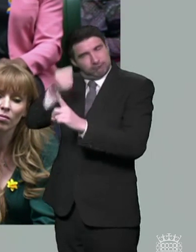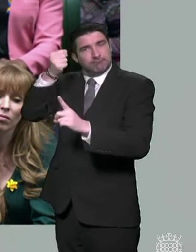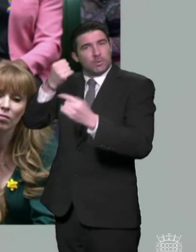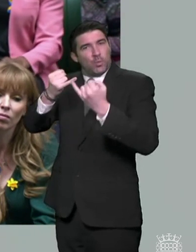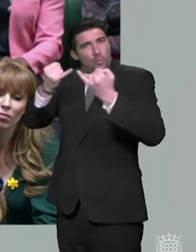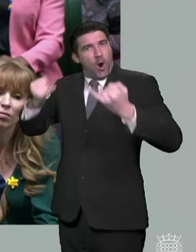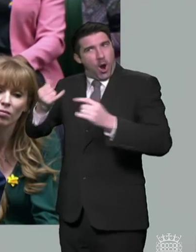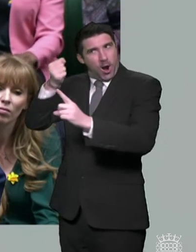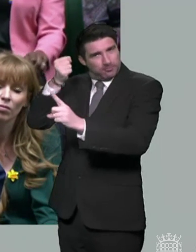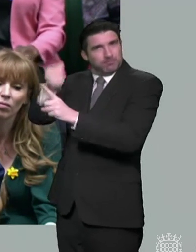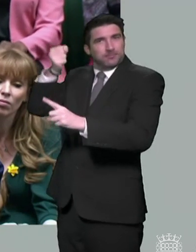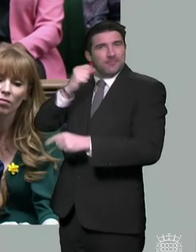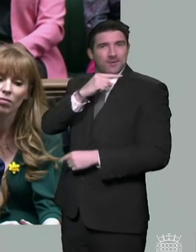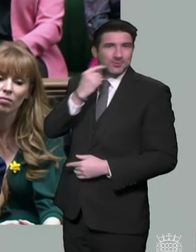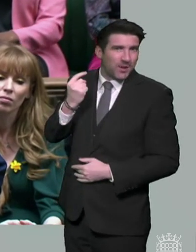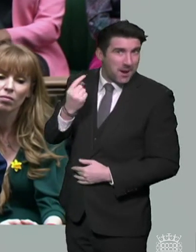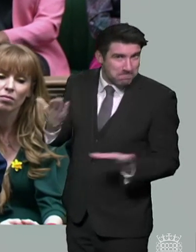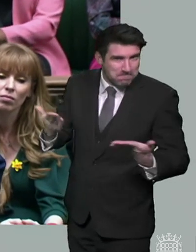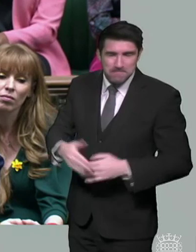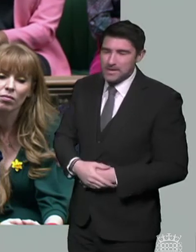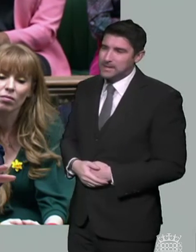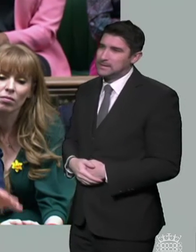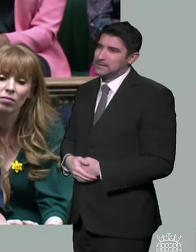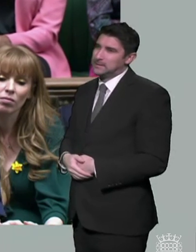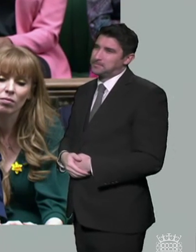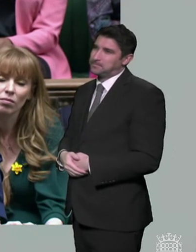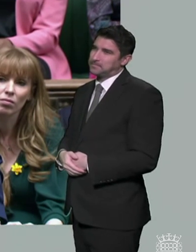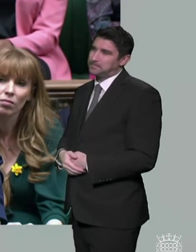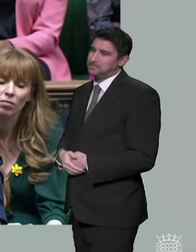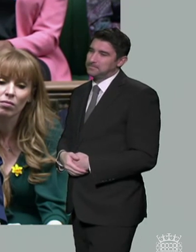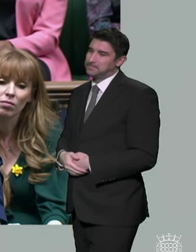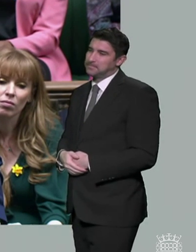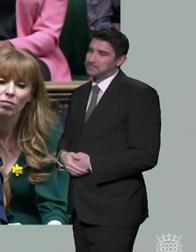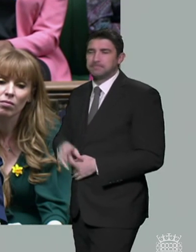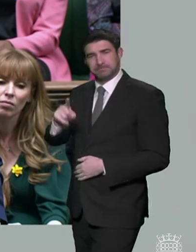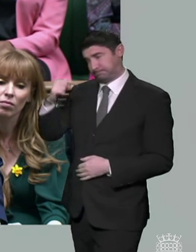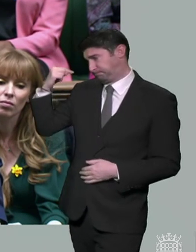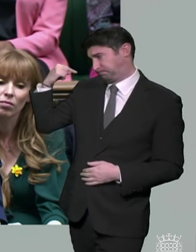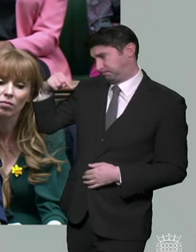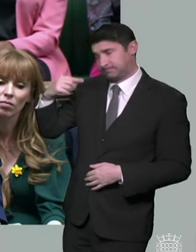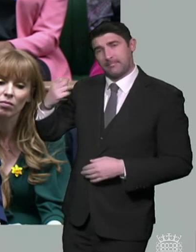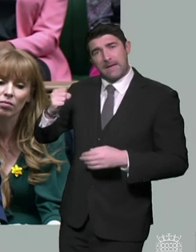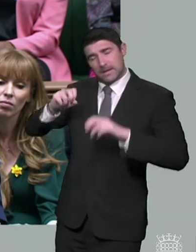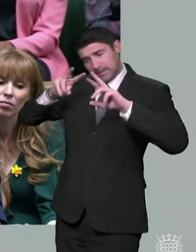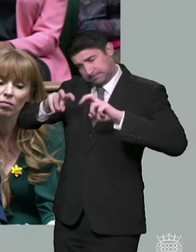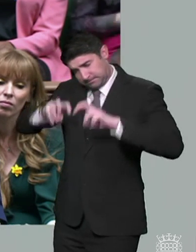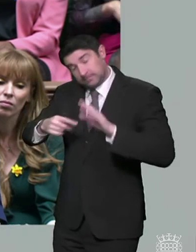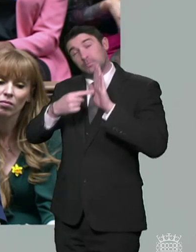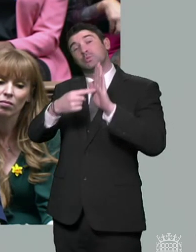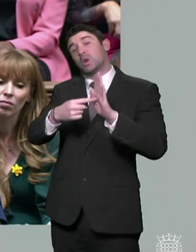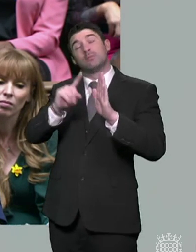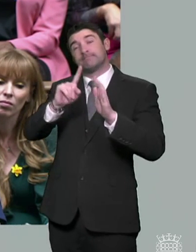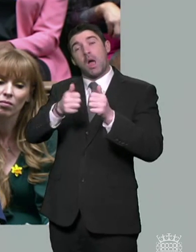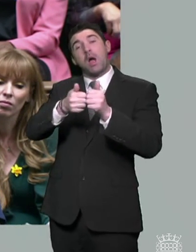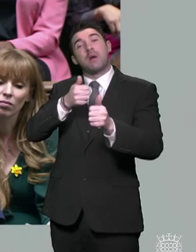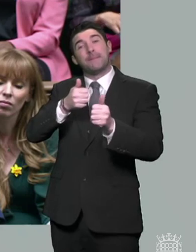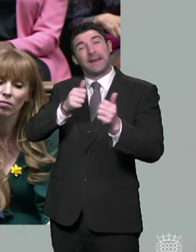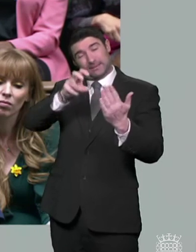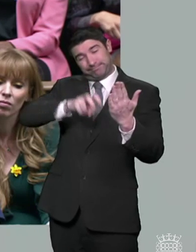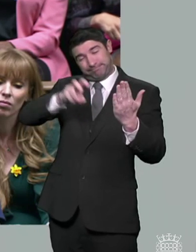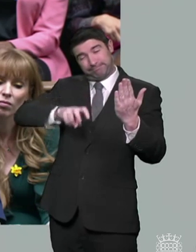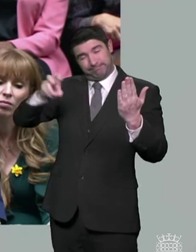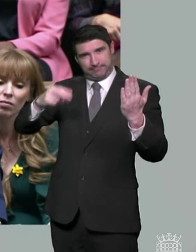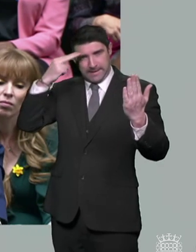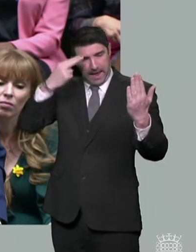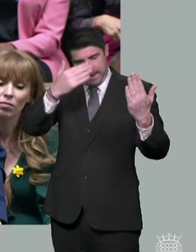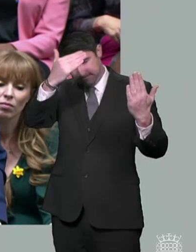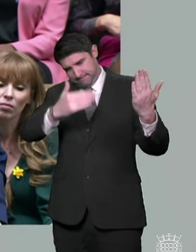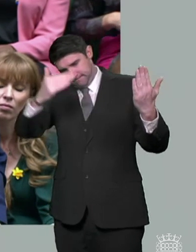It rightly sets out that the UK’s companies register is being exploited to further the interests of the UK’s enemies and to help them to move stolen money into the west.